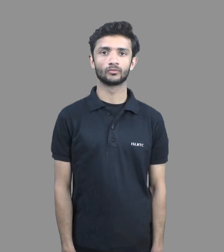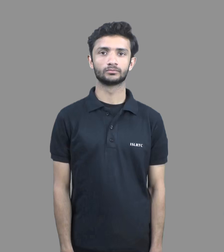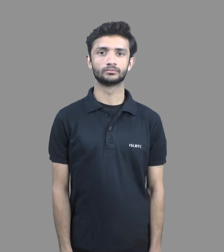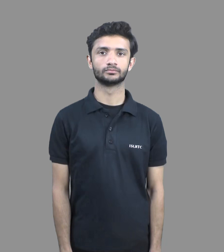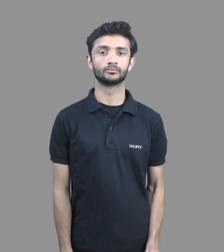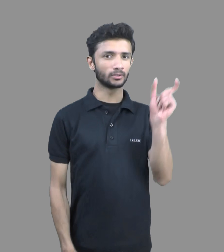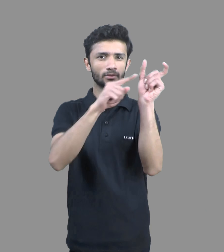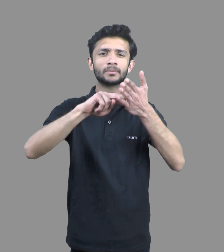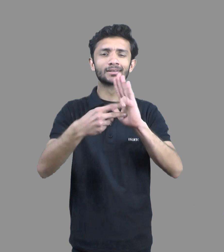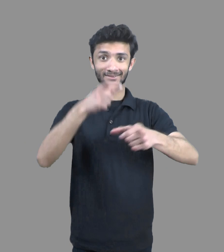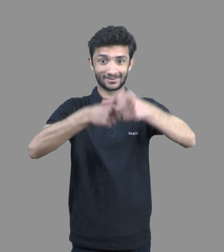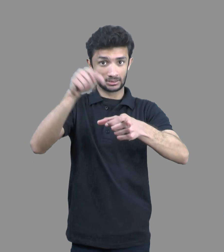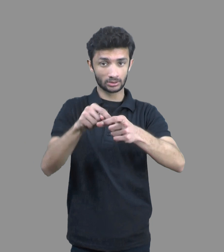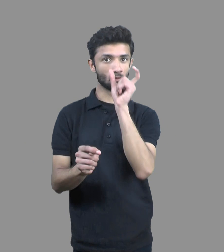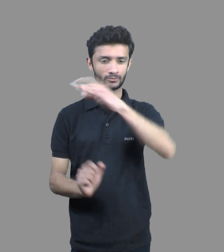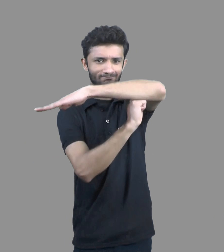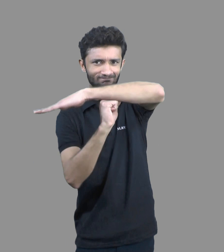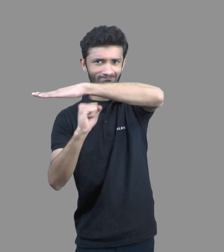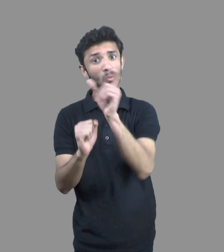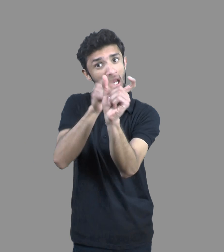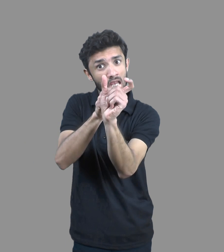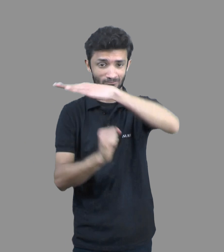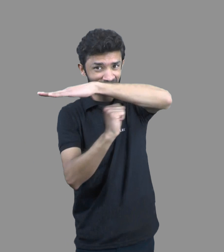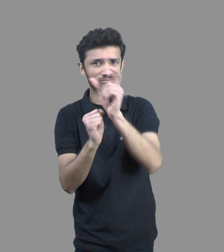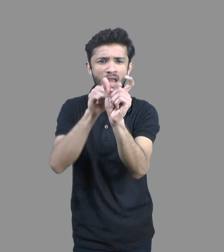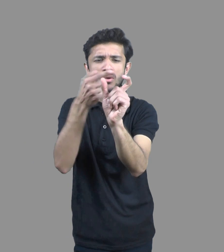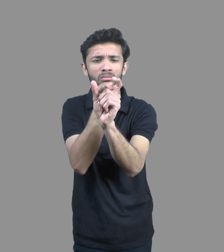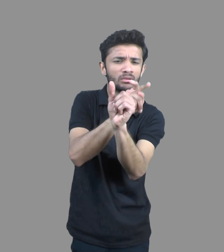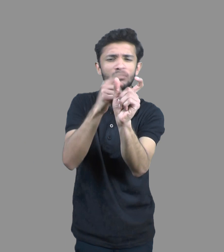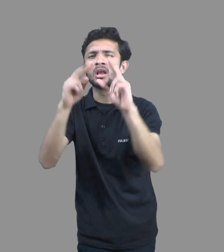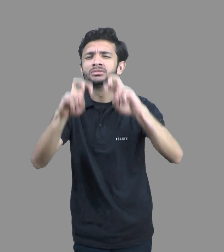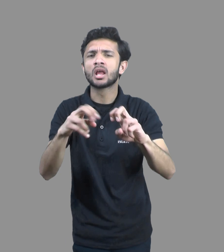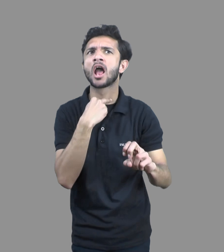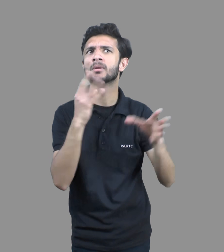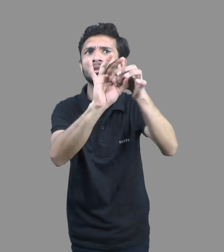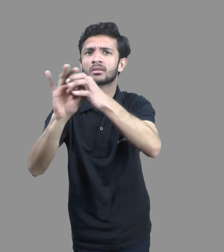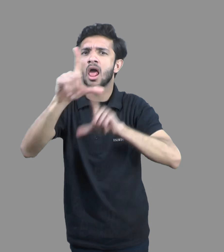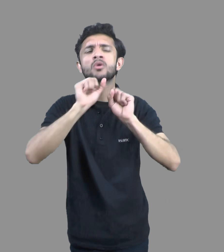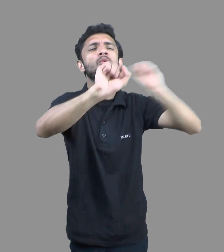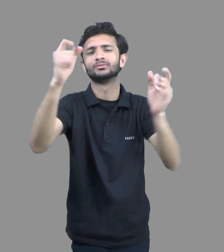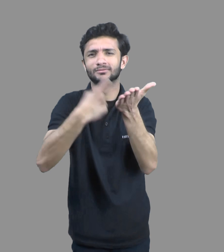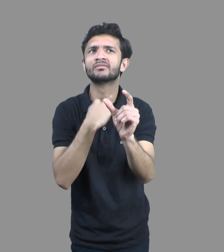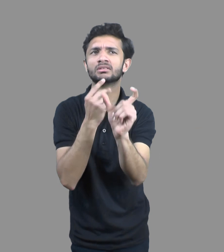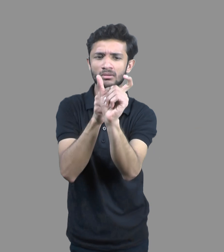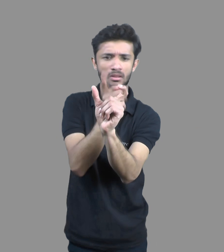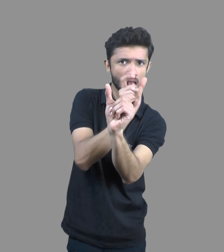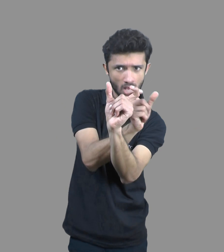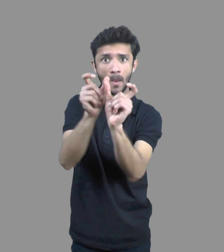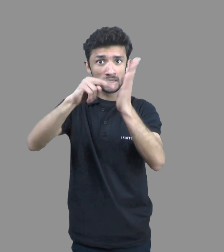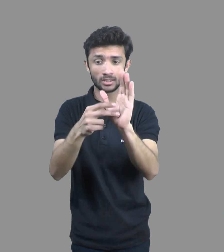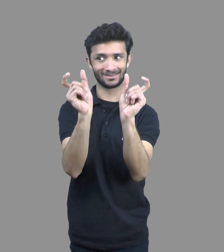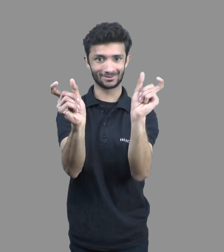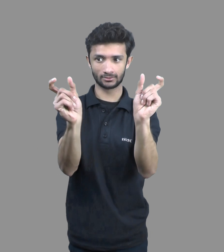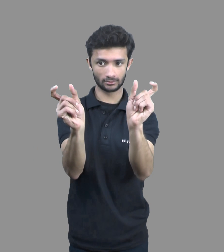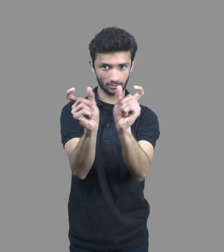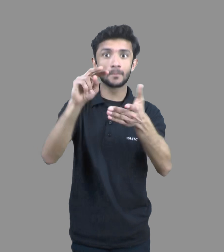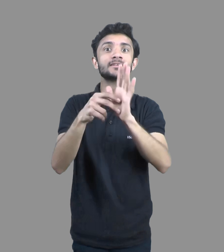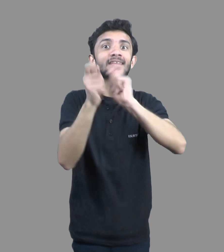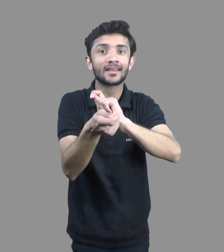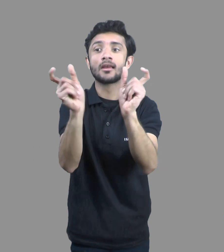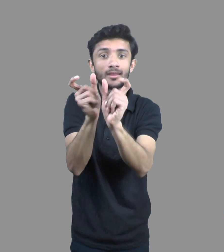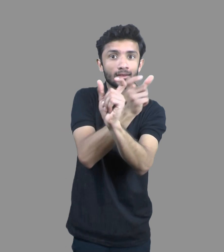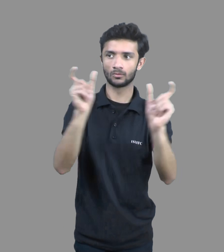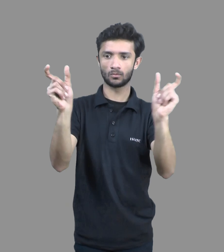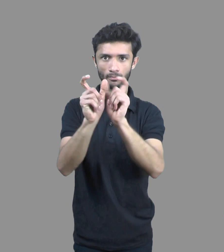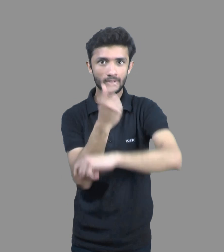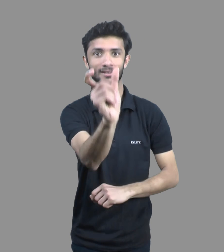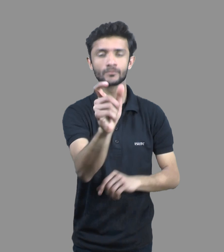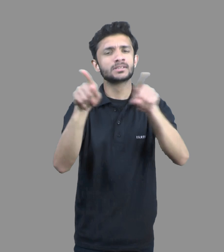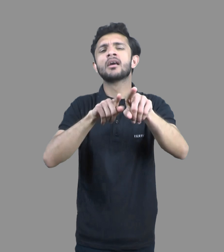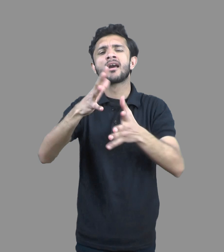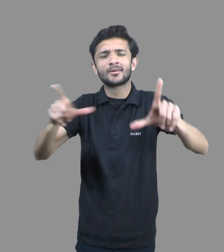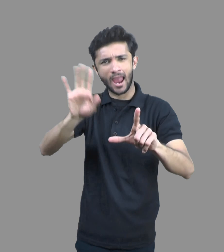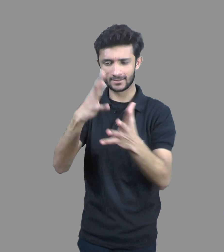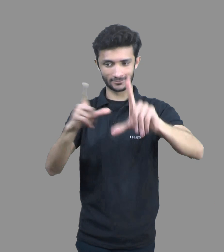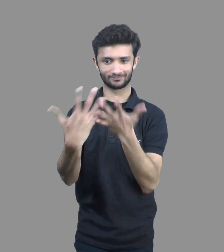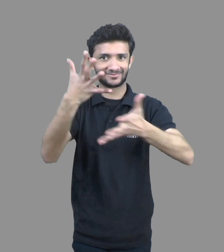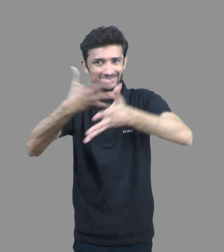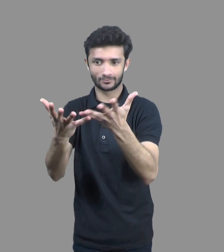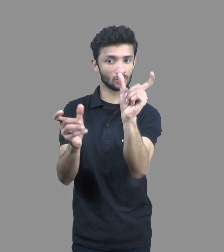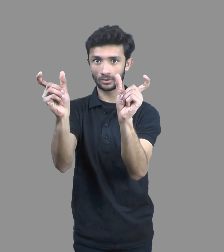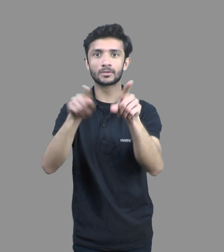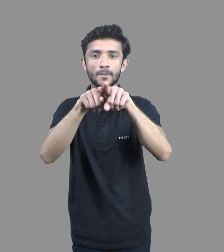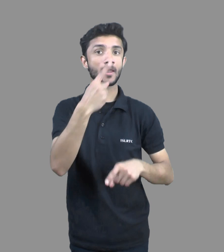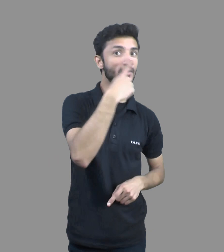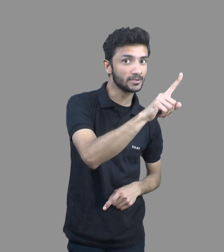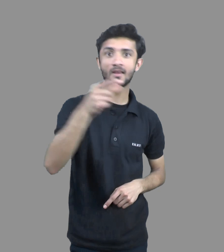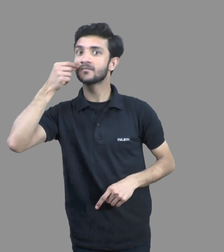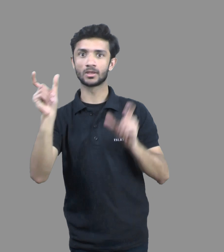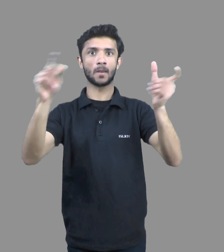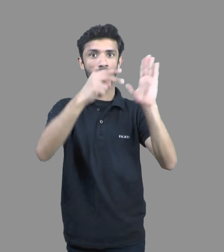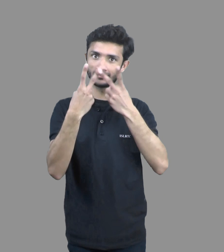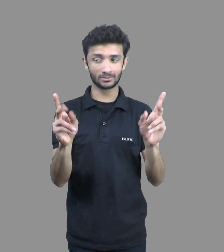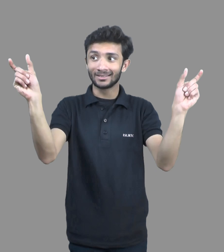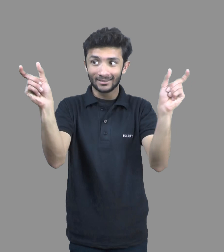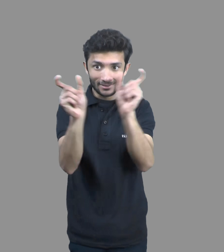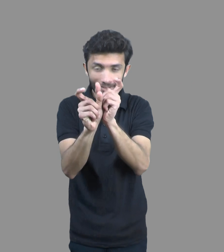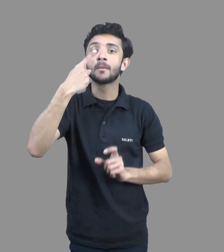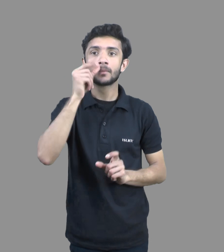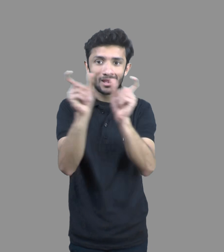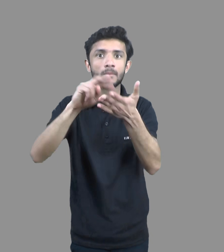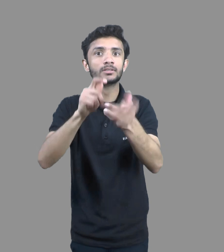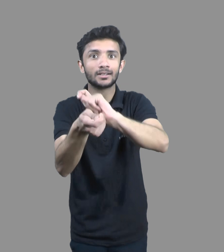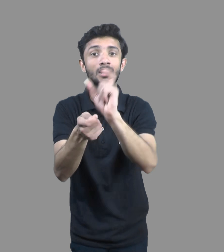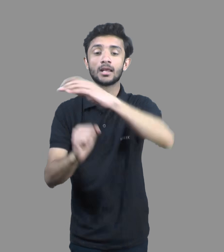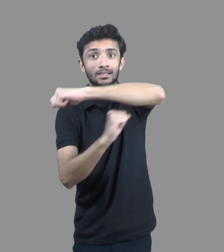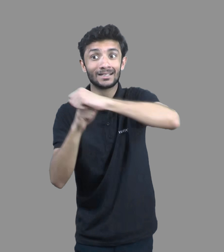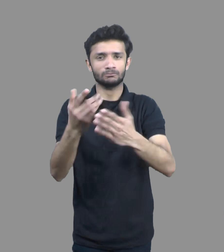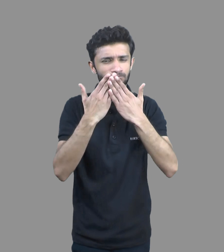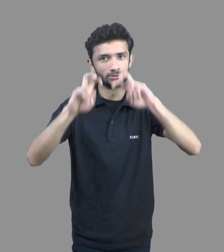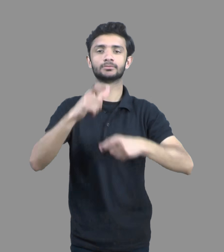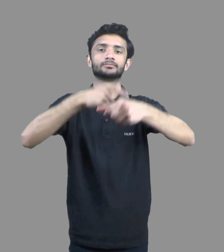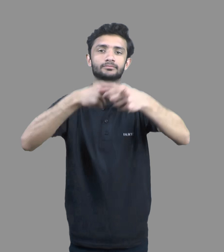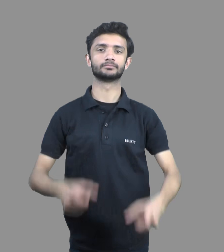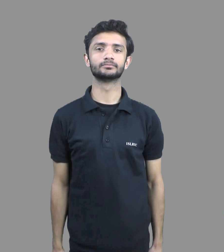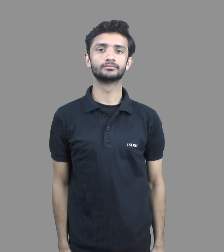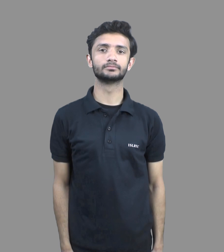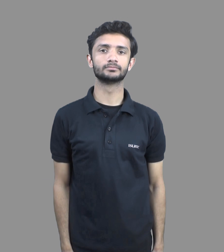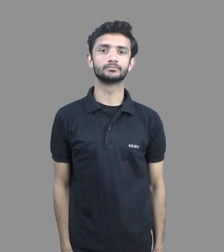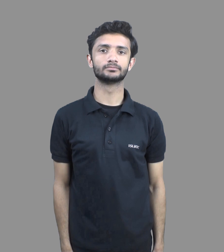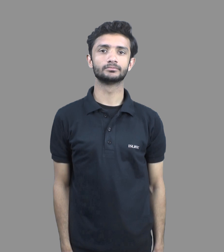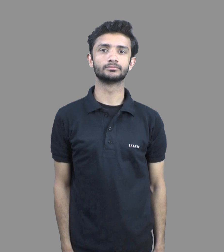Morphology